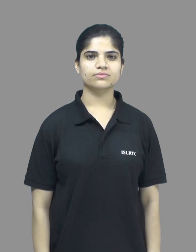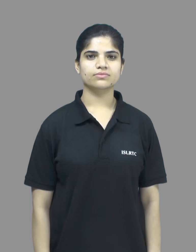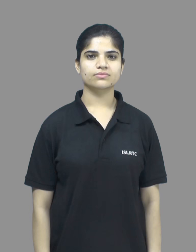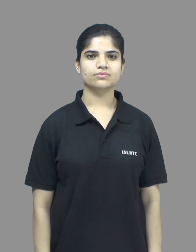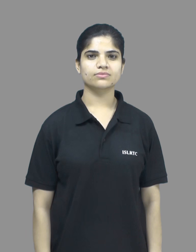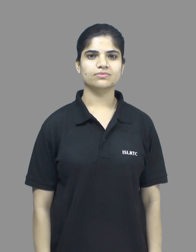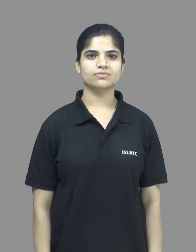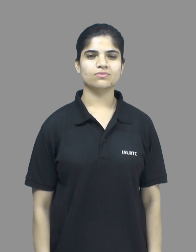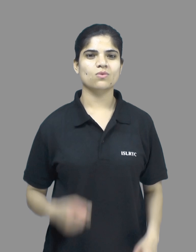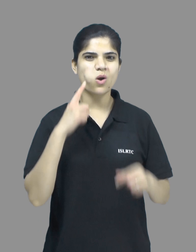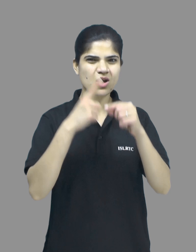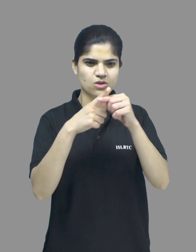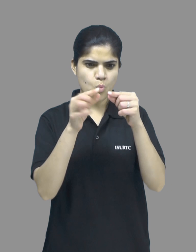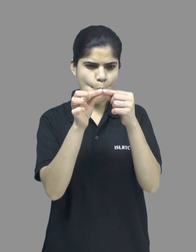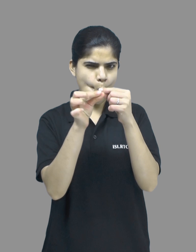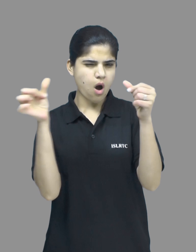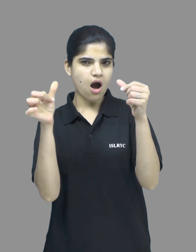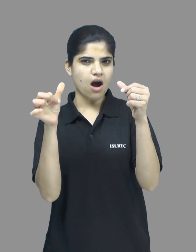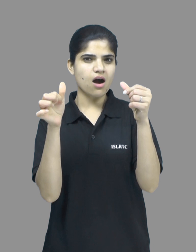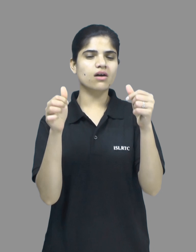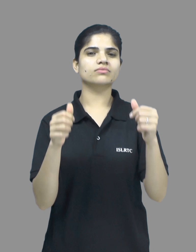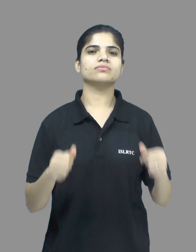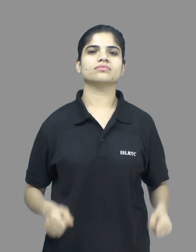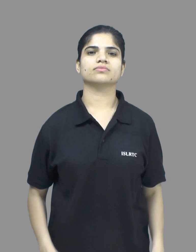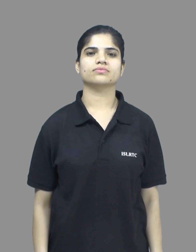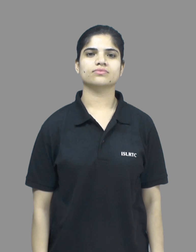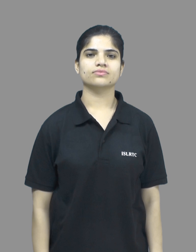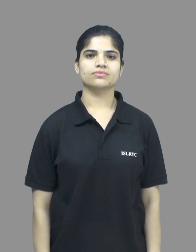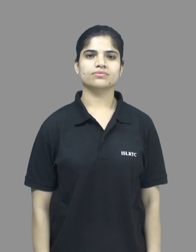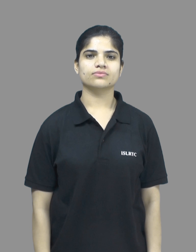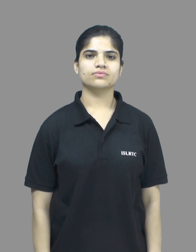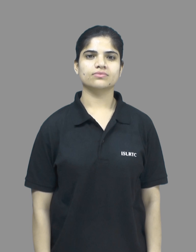Sharp